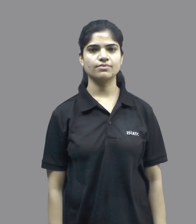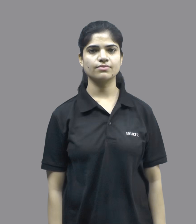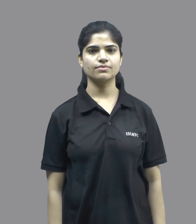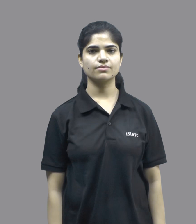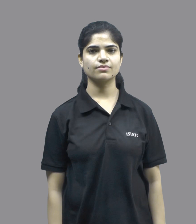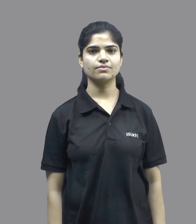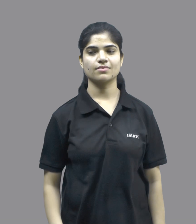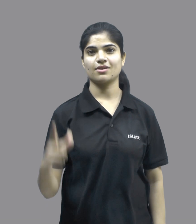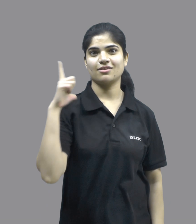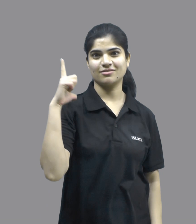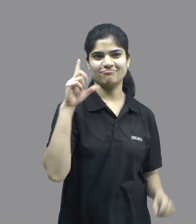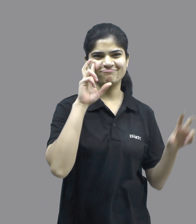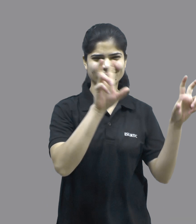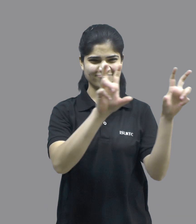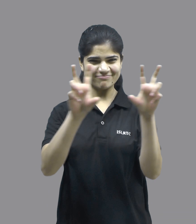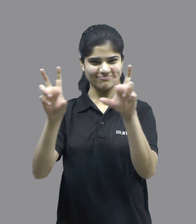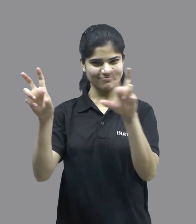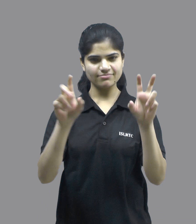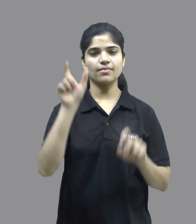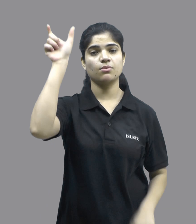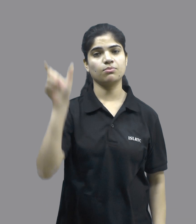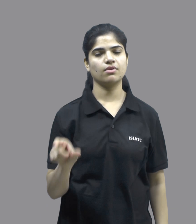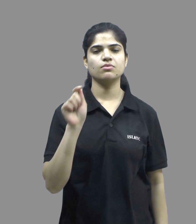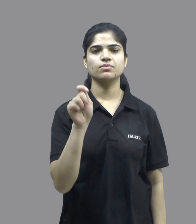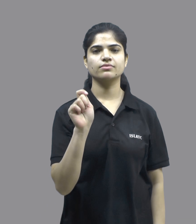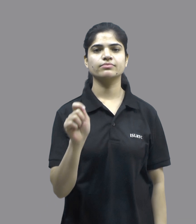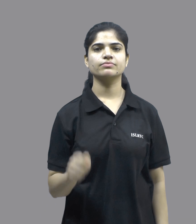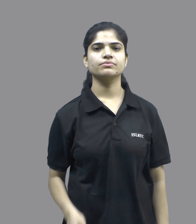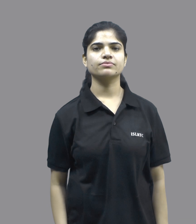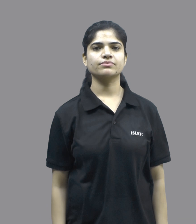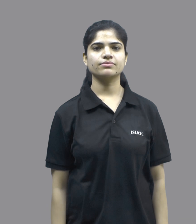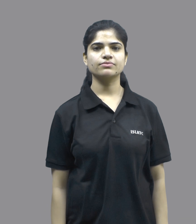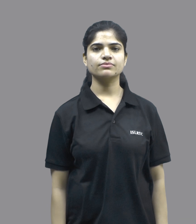Janitor